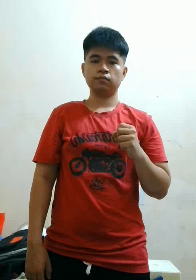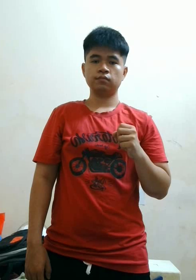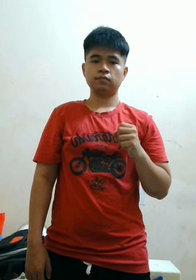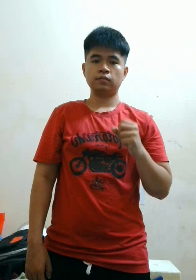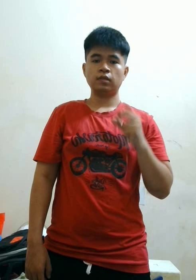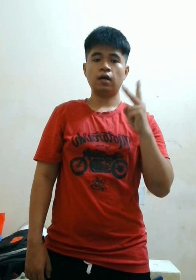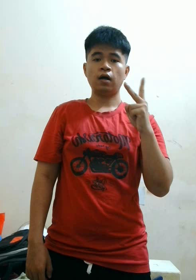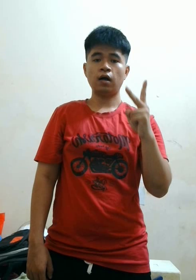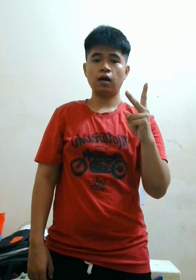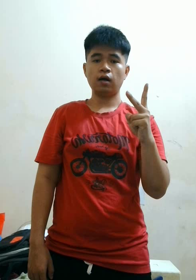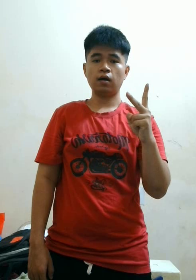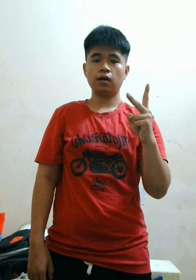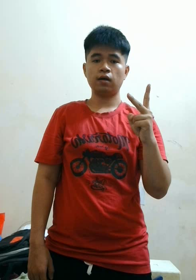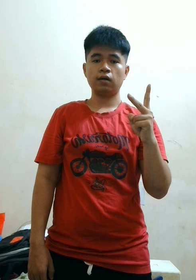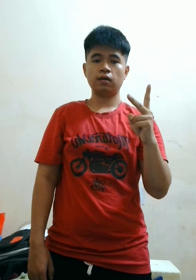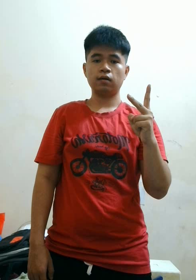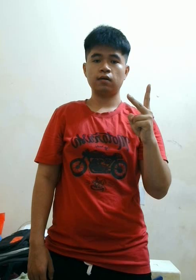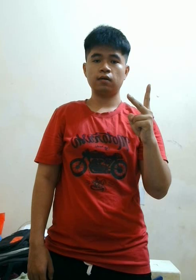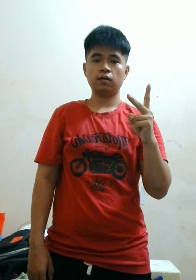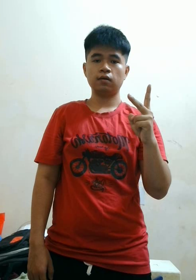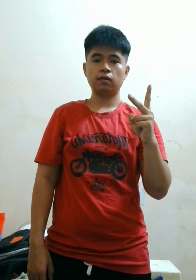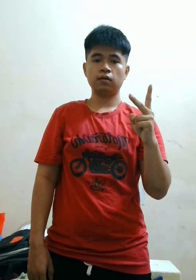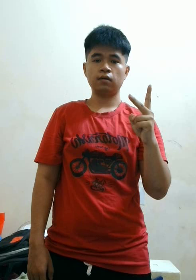h